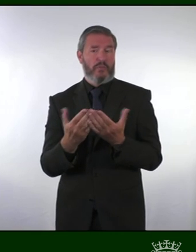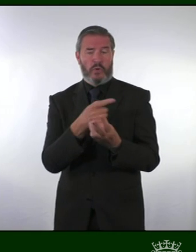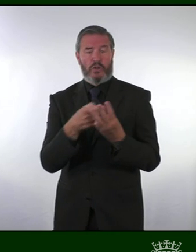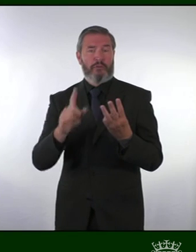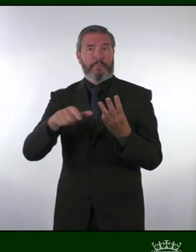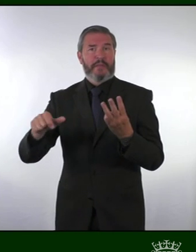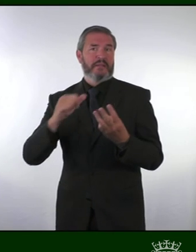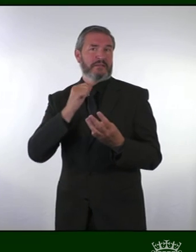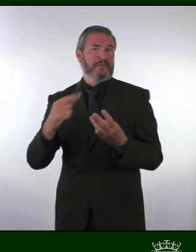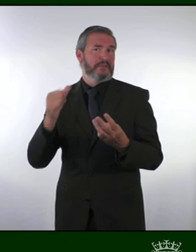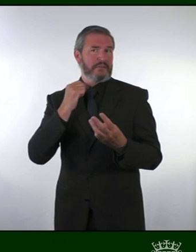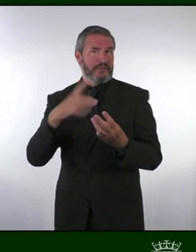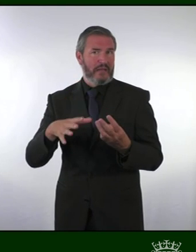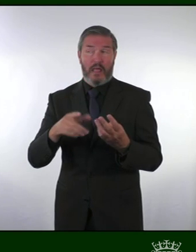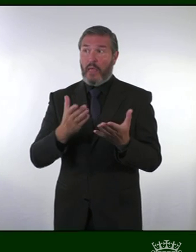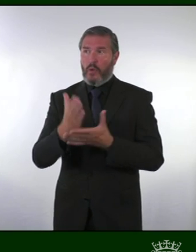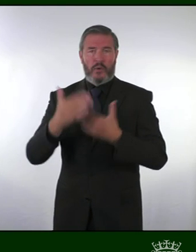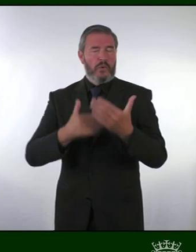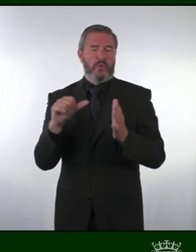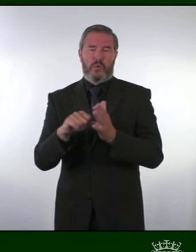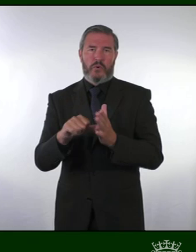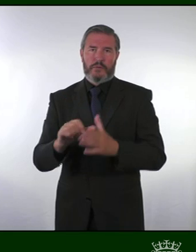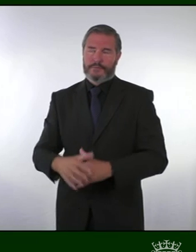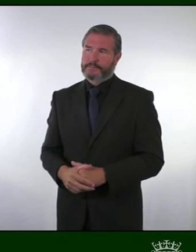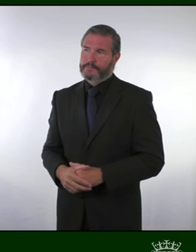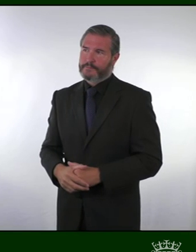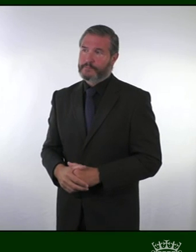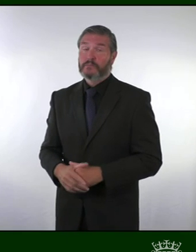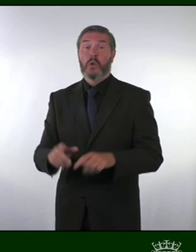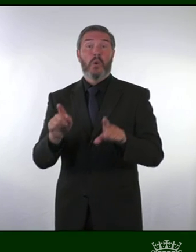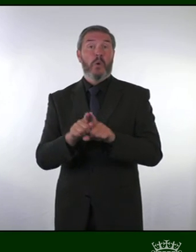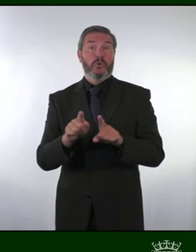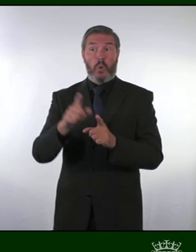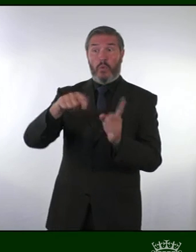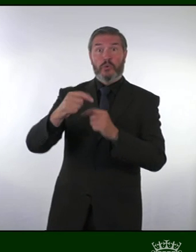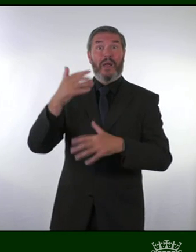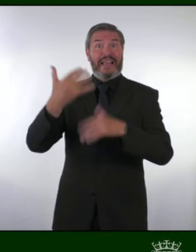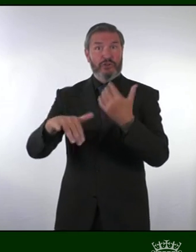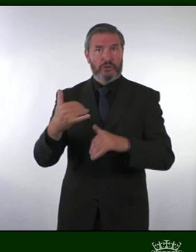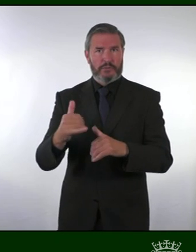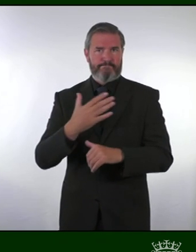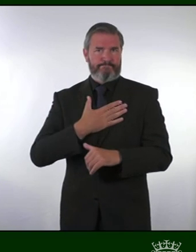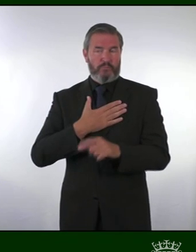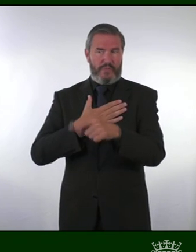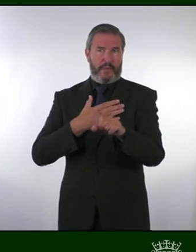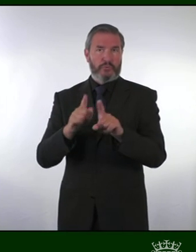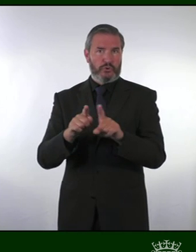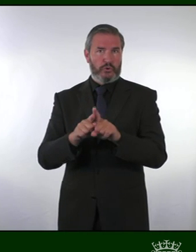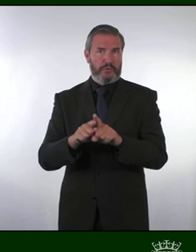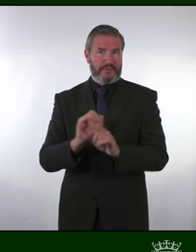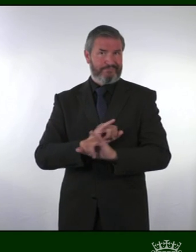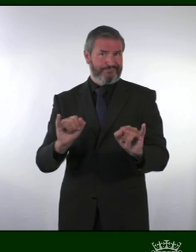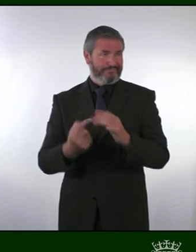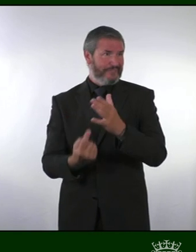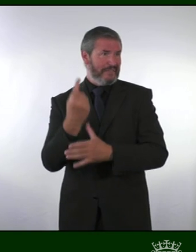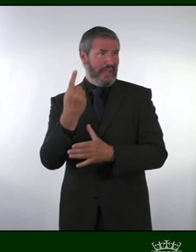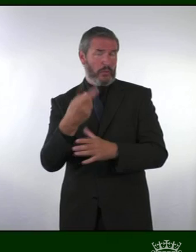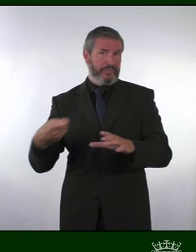It is impossible to imagine what they are going through. My thoughts are also with the injured and their families, and with all those who have been affected by this terrible attack.